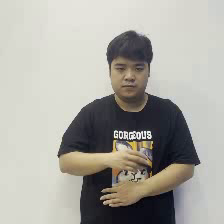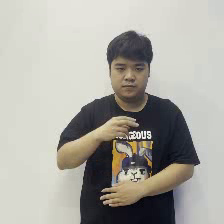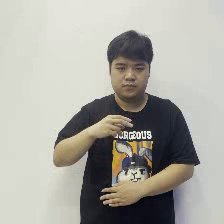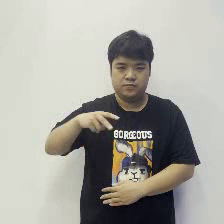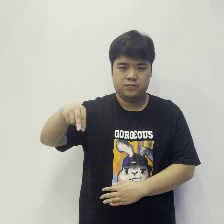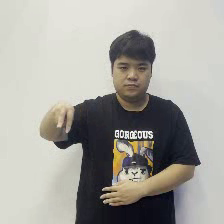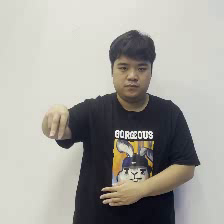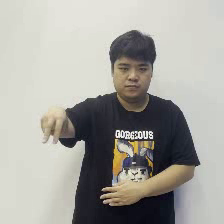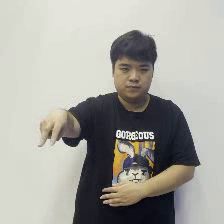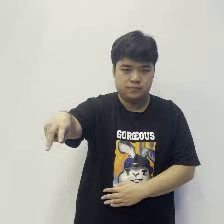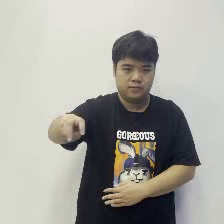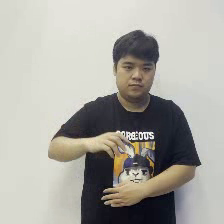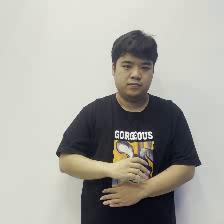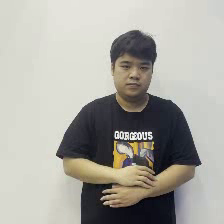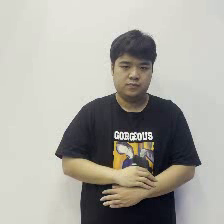Đi